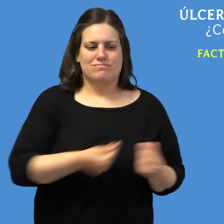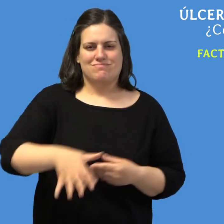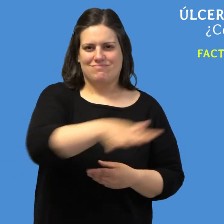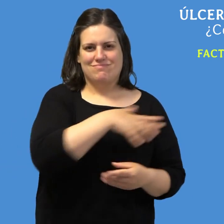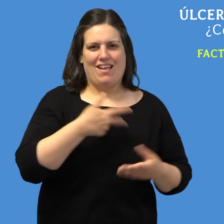dónde